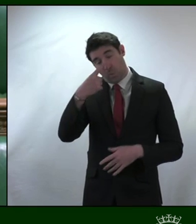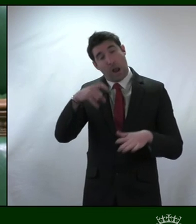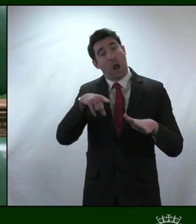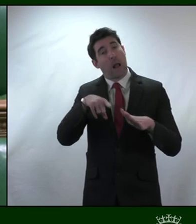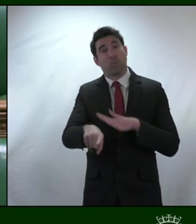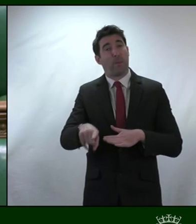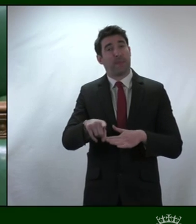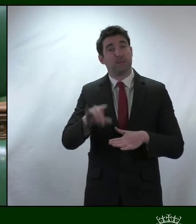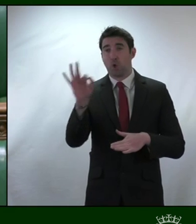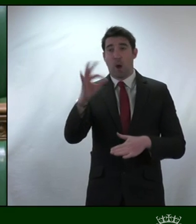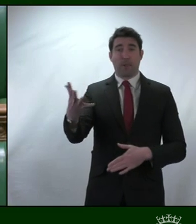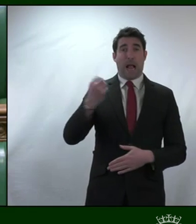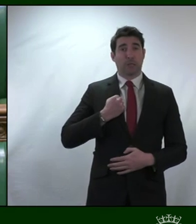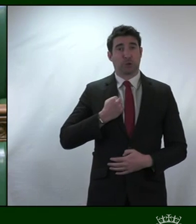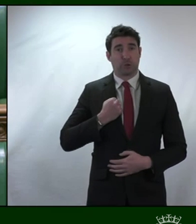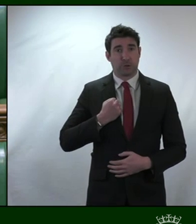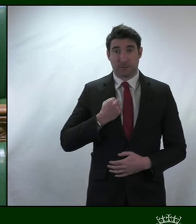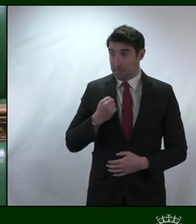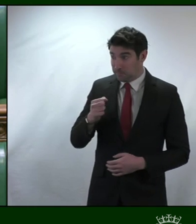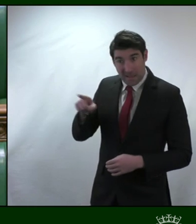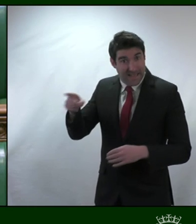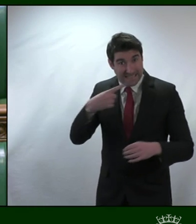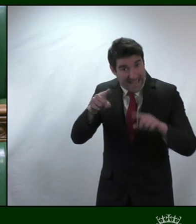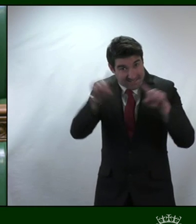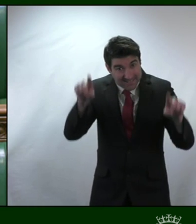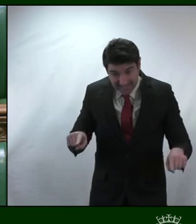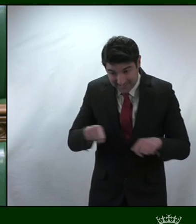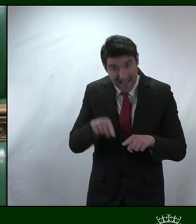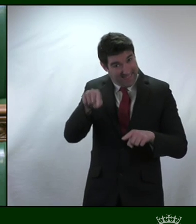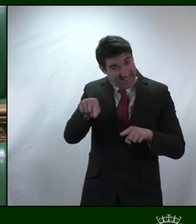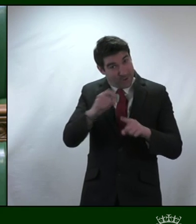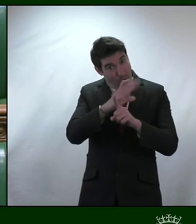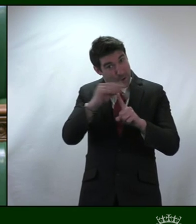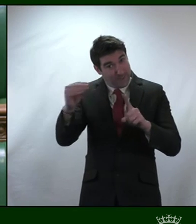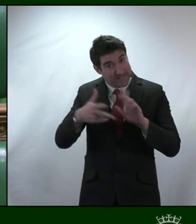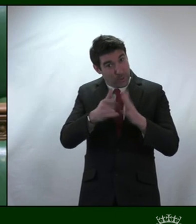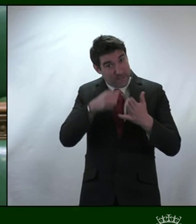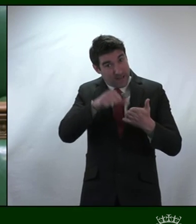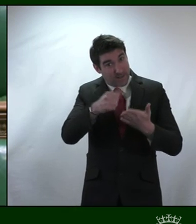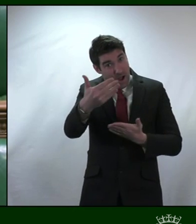The December edition, includes the advice: